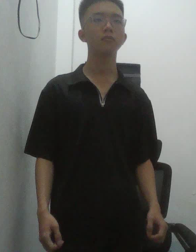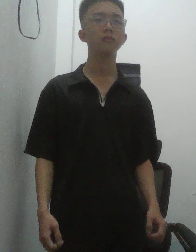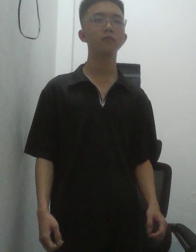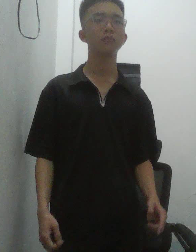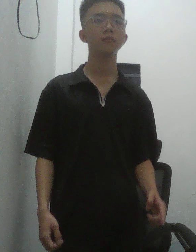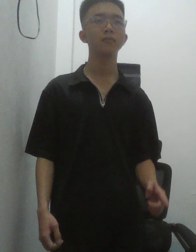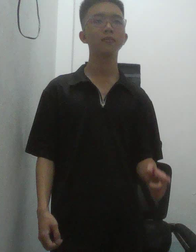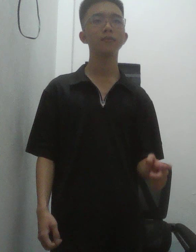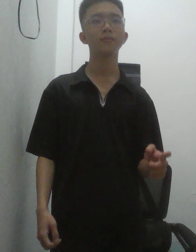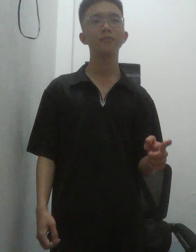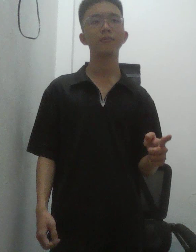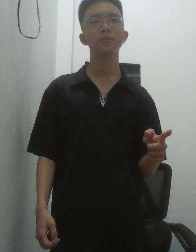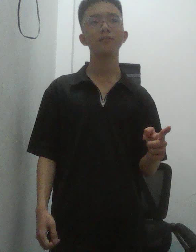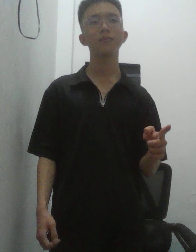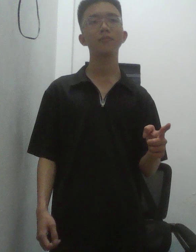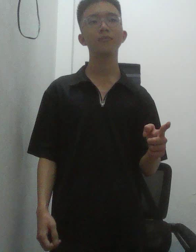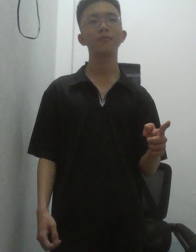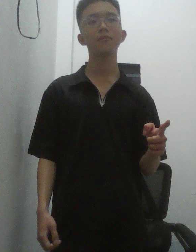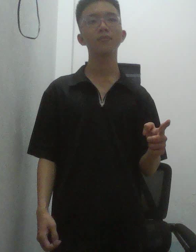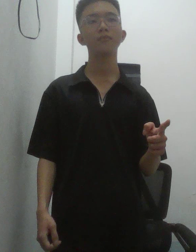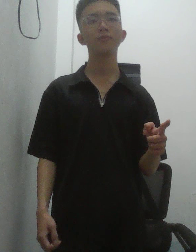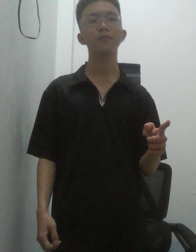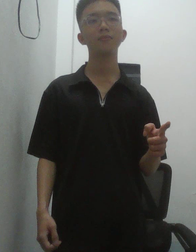ban